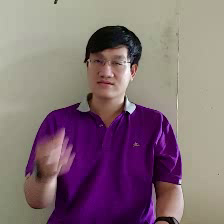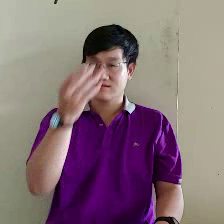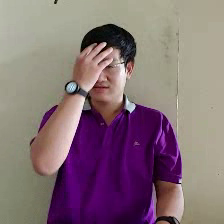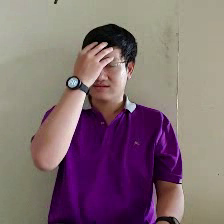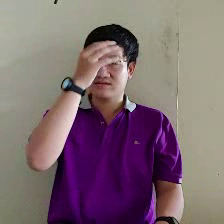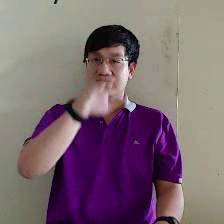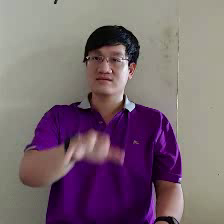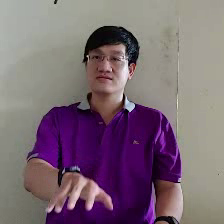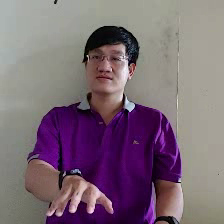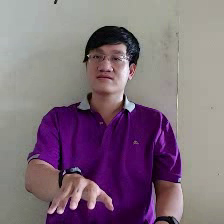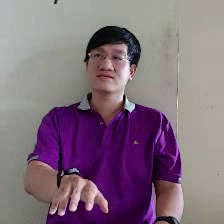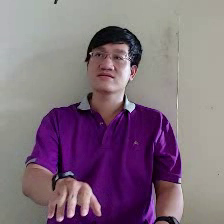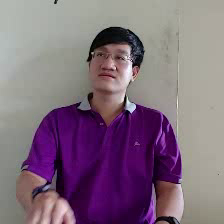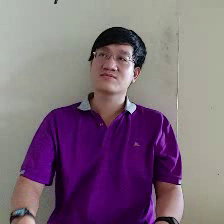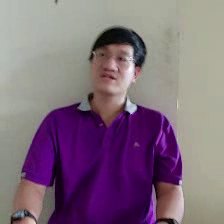Áp dụng